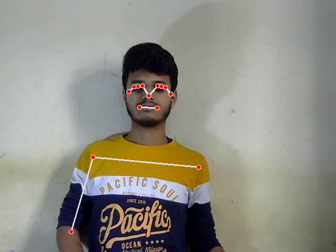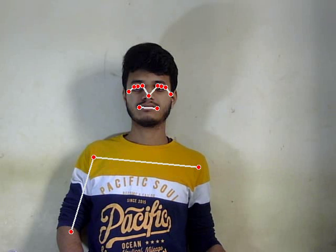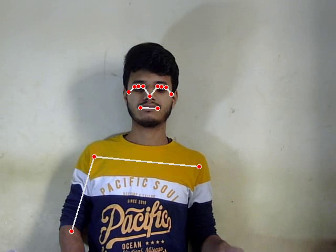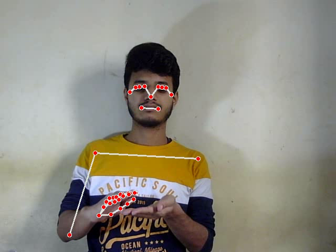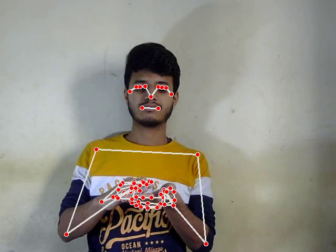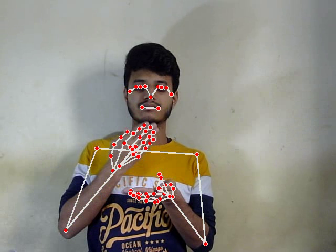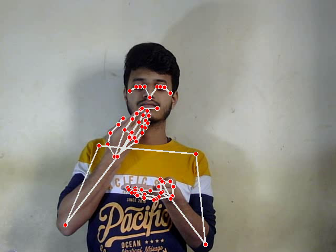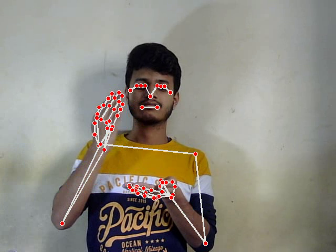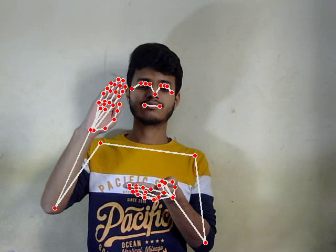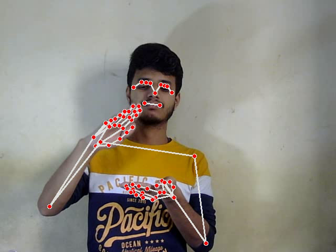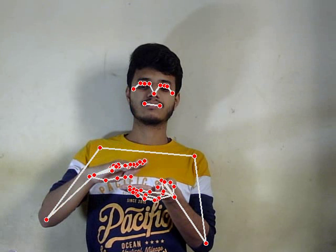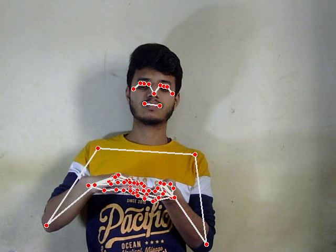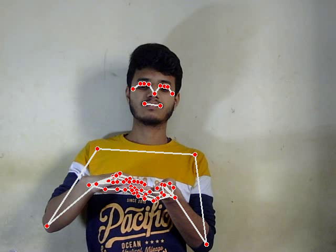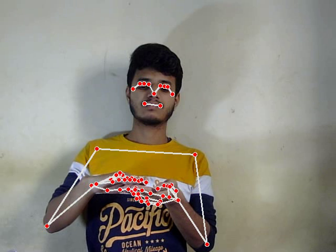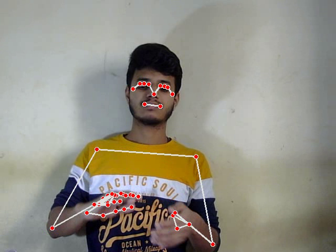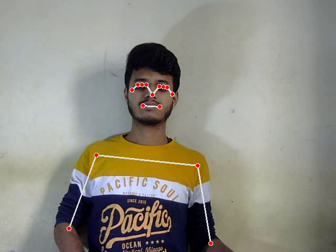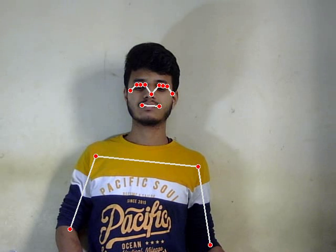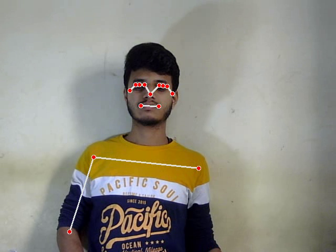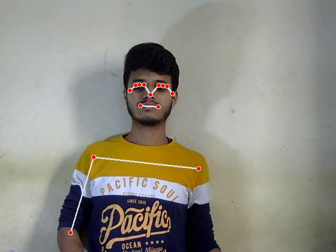bad